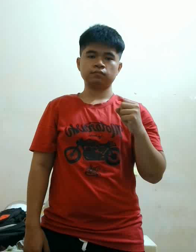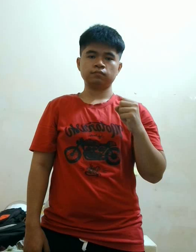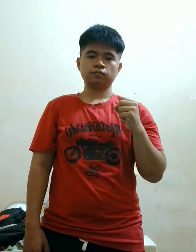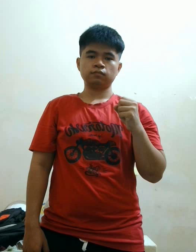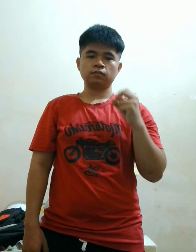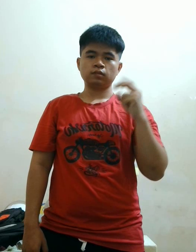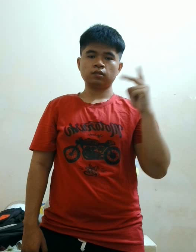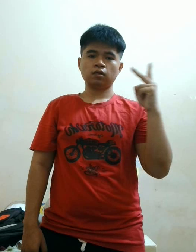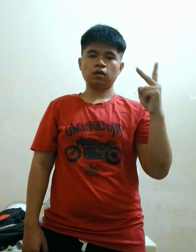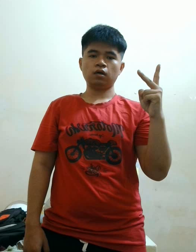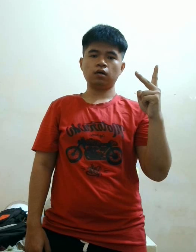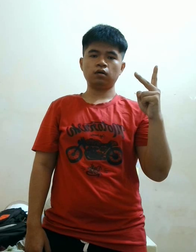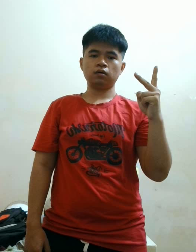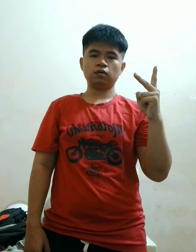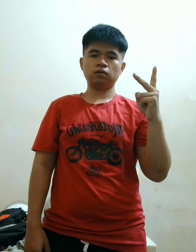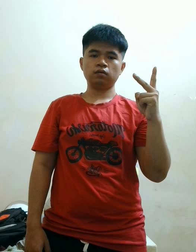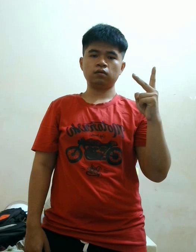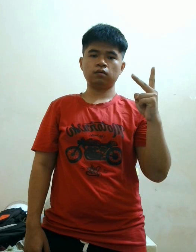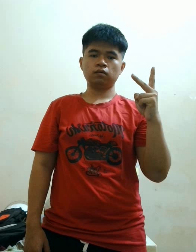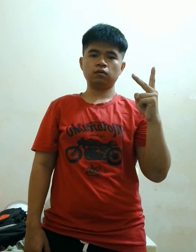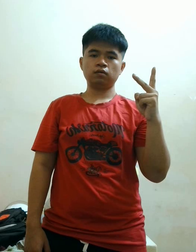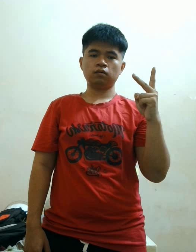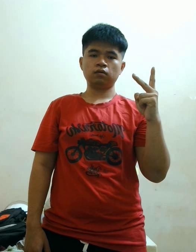h